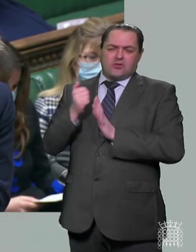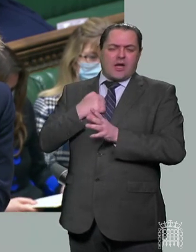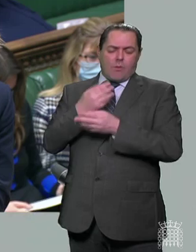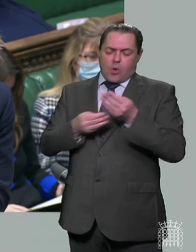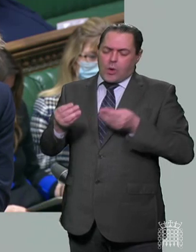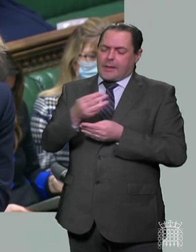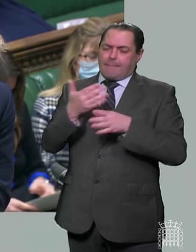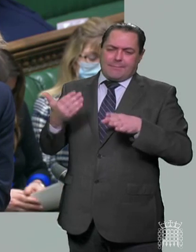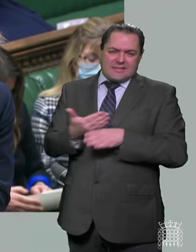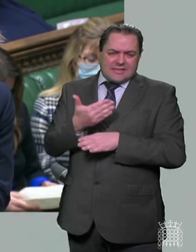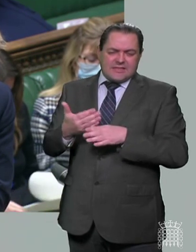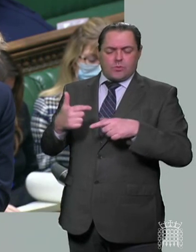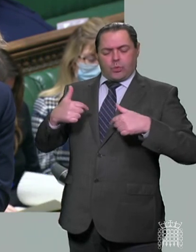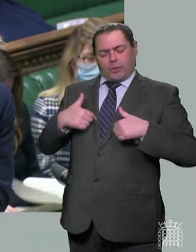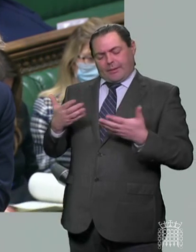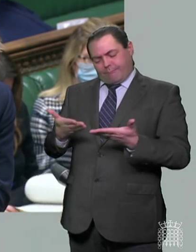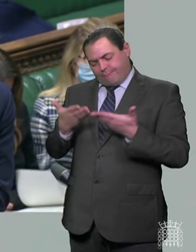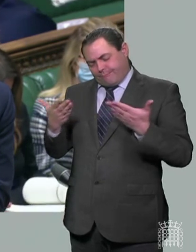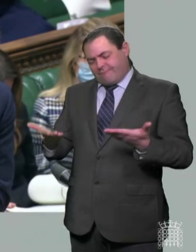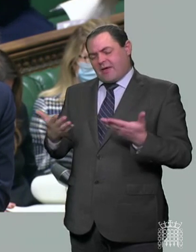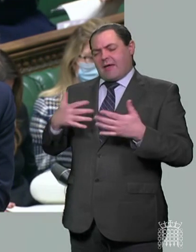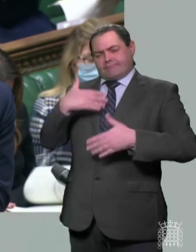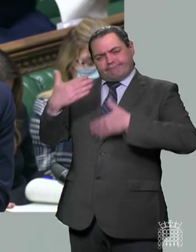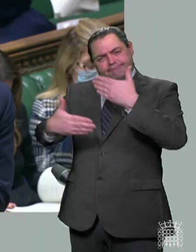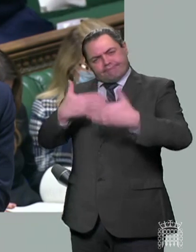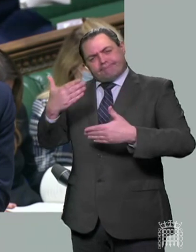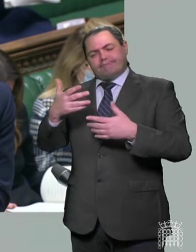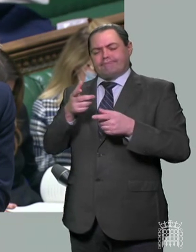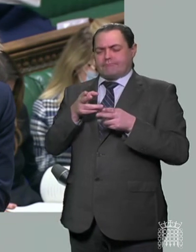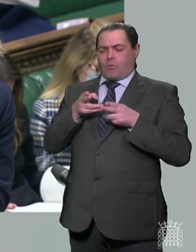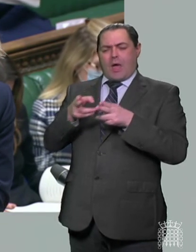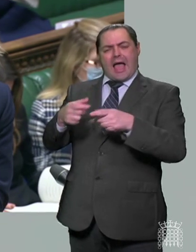We are taking a balanced and proportionate approach.